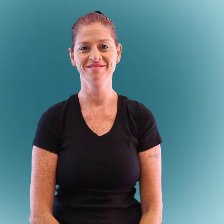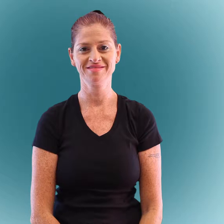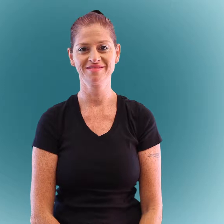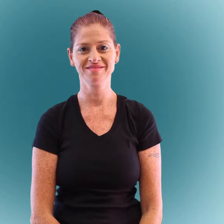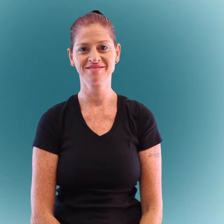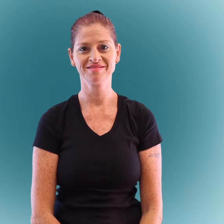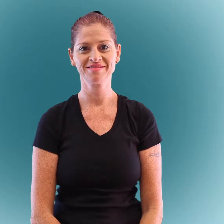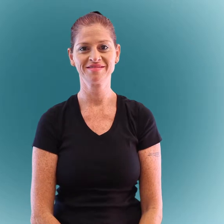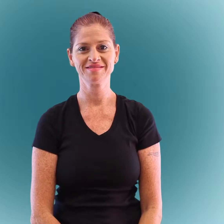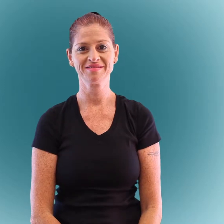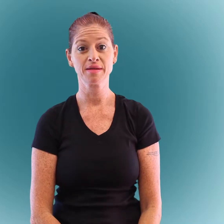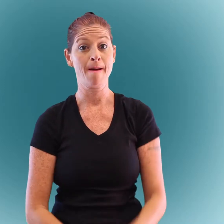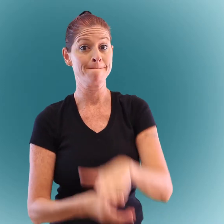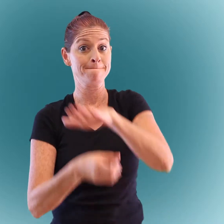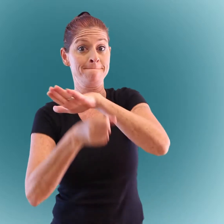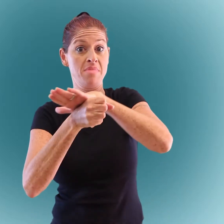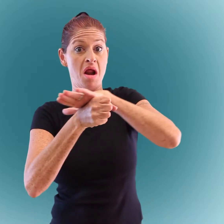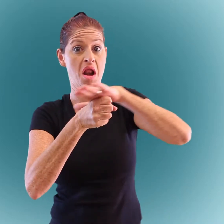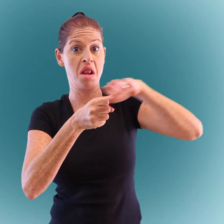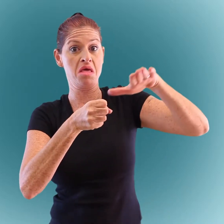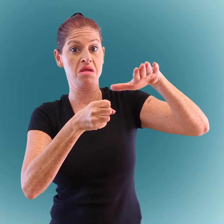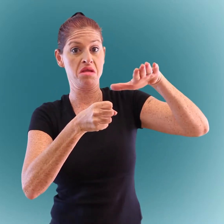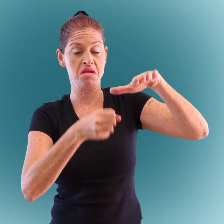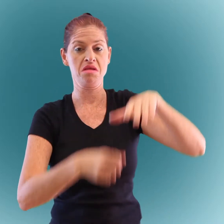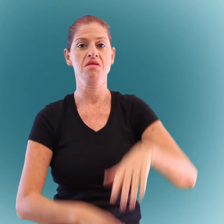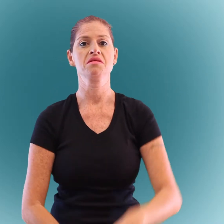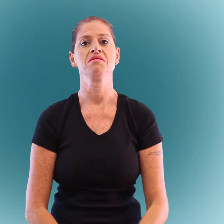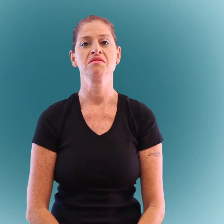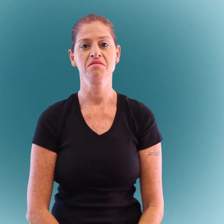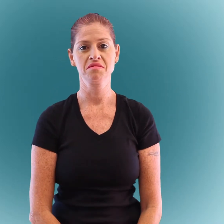מלא